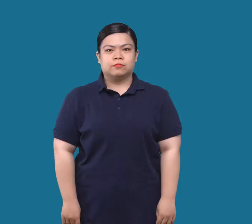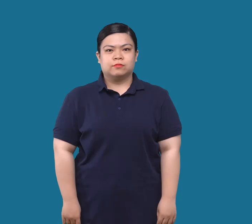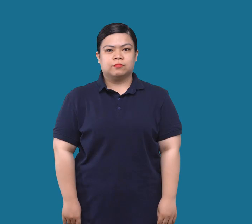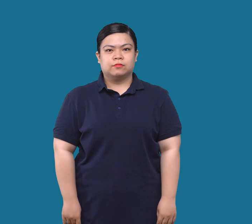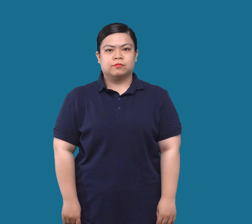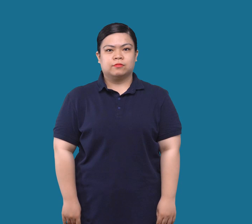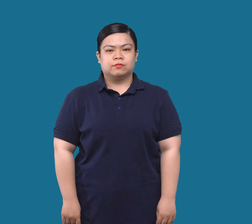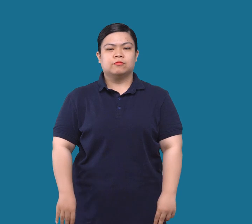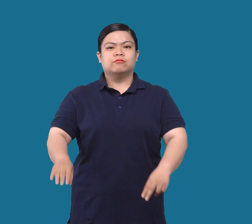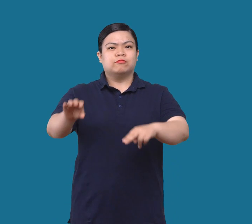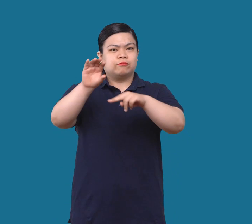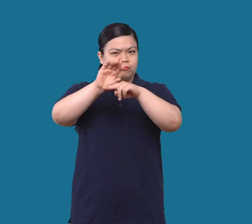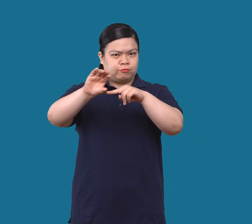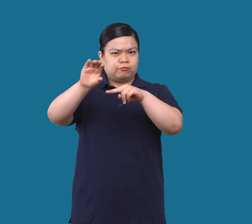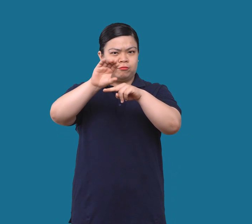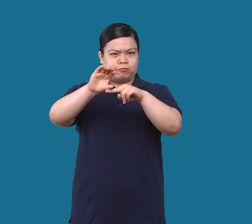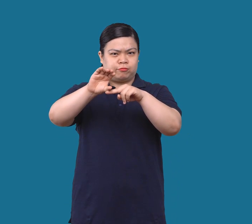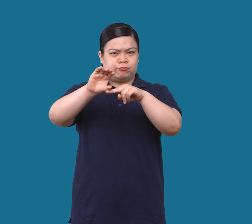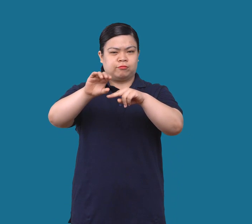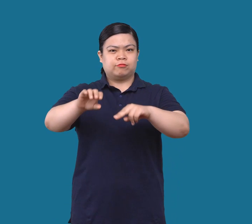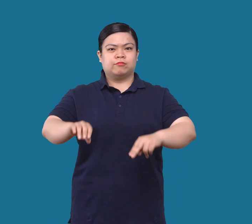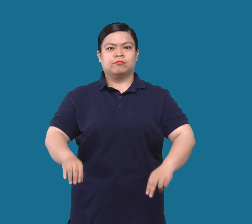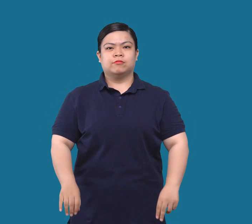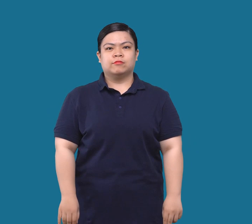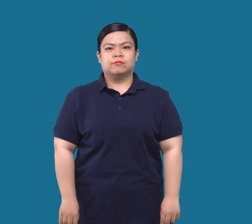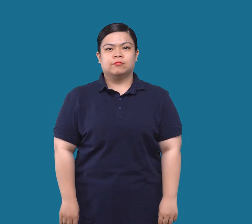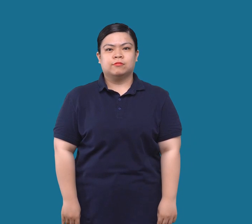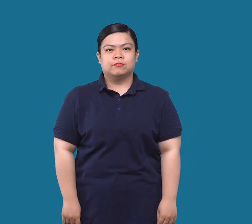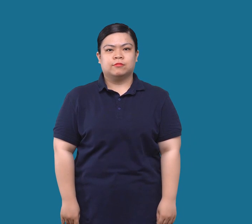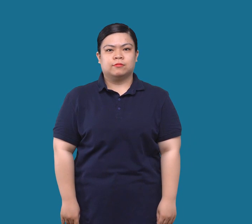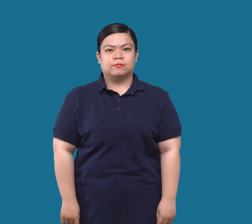nhu cầu